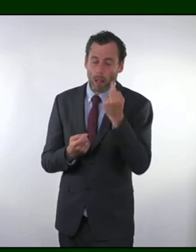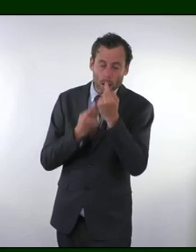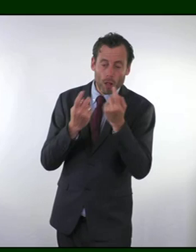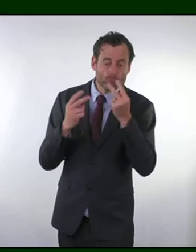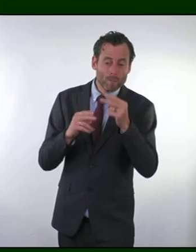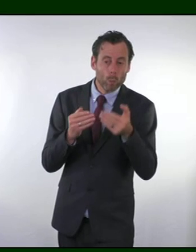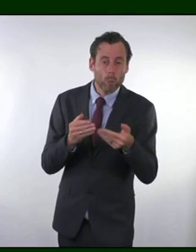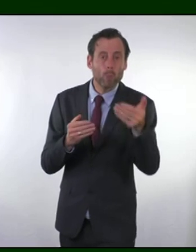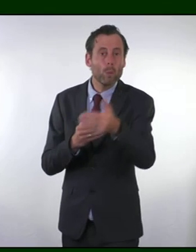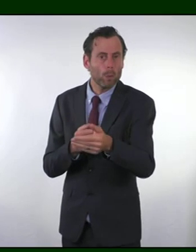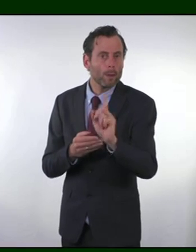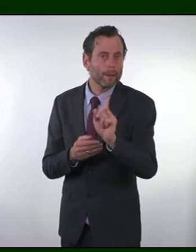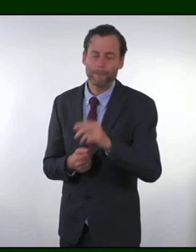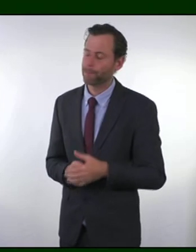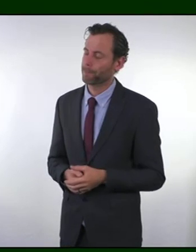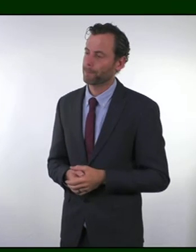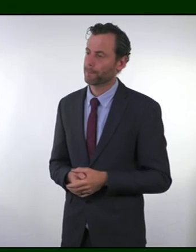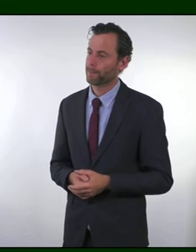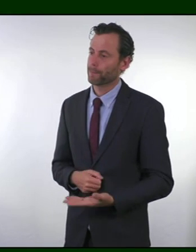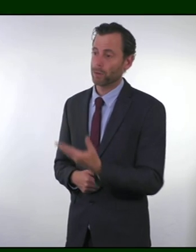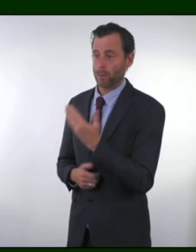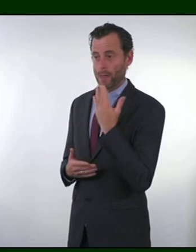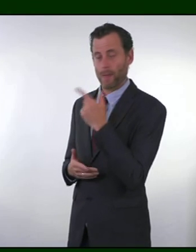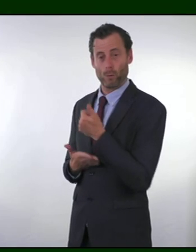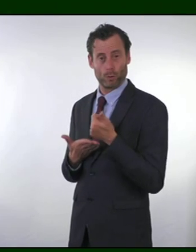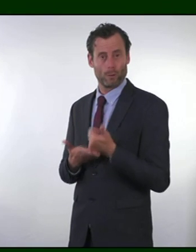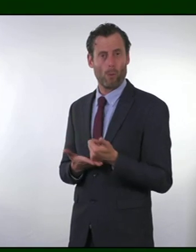I thank my honourable Friend for her support.